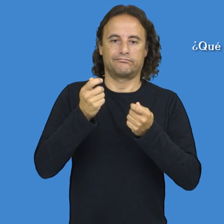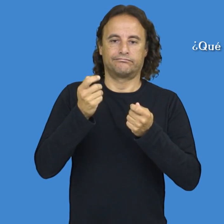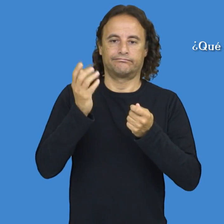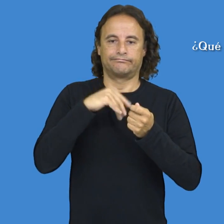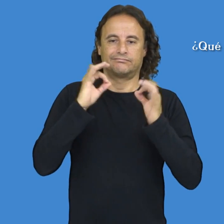haber no